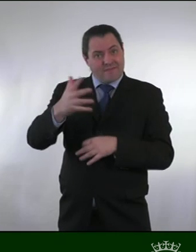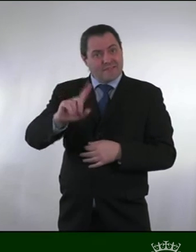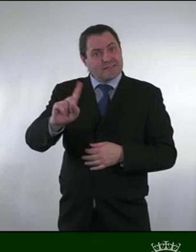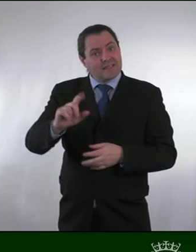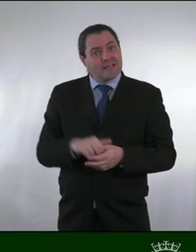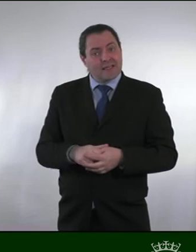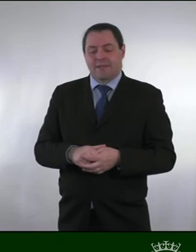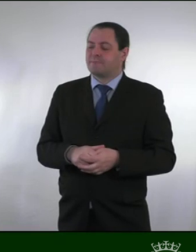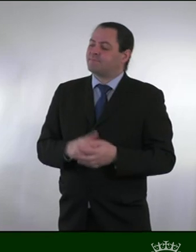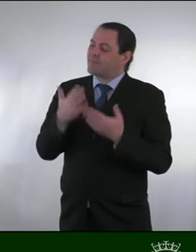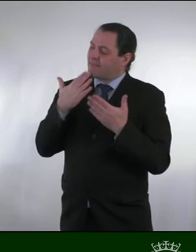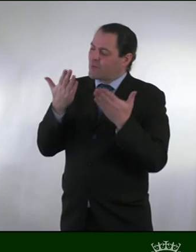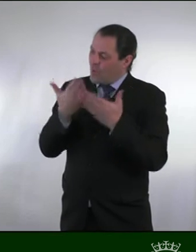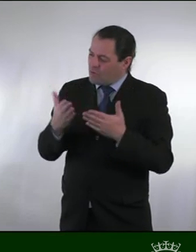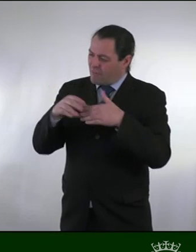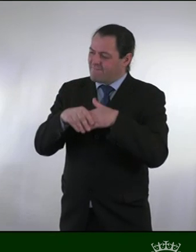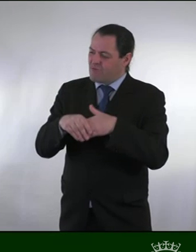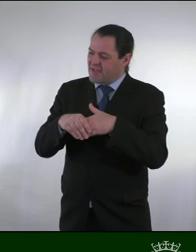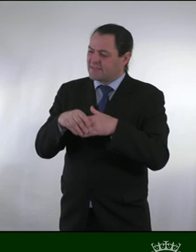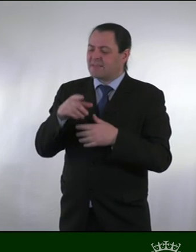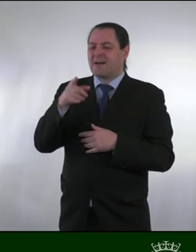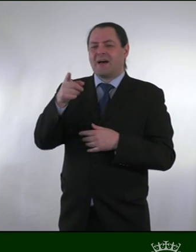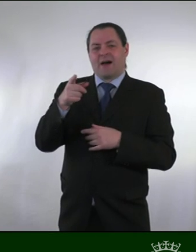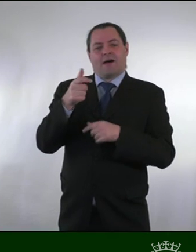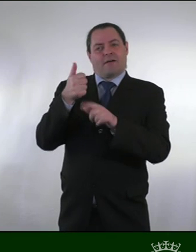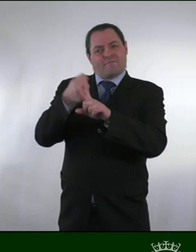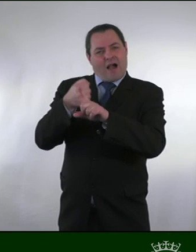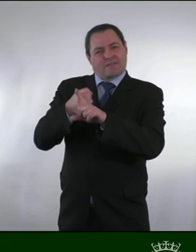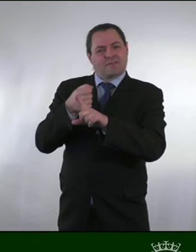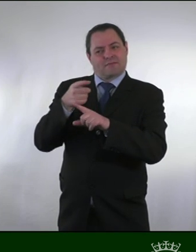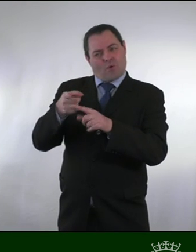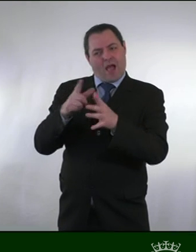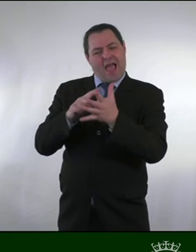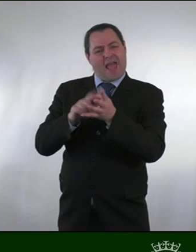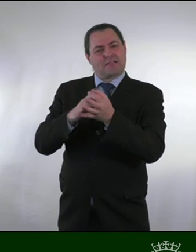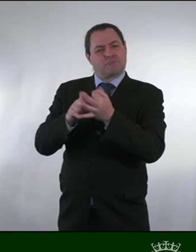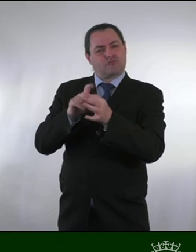I thank my honourable Friend for everything he does to fight for the interests of the people of Aylesbury.